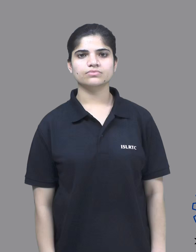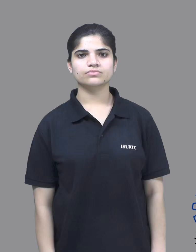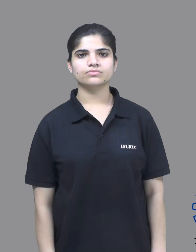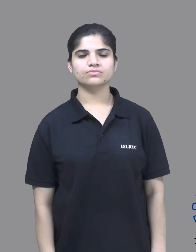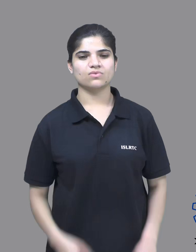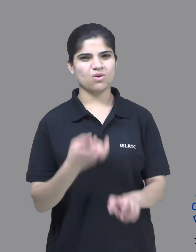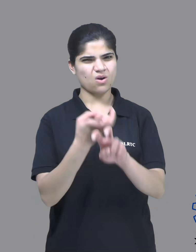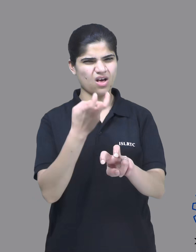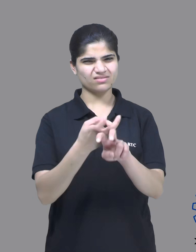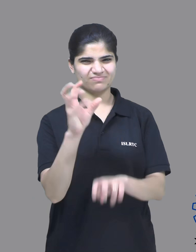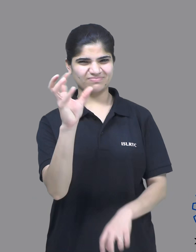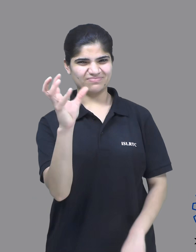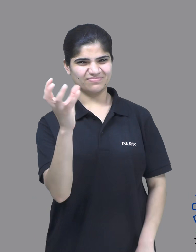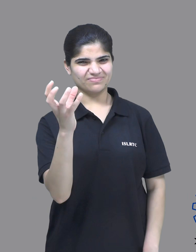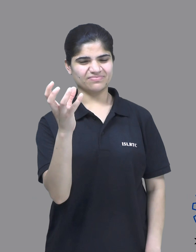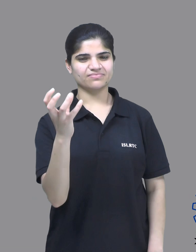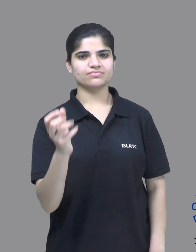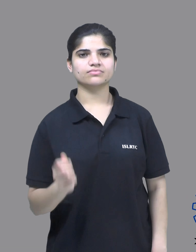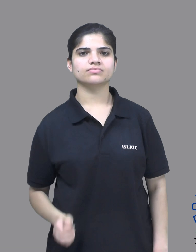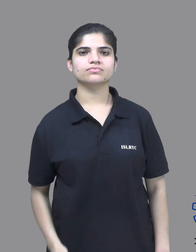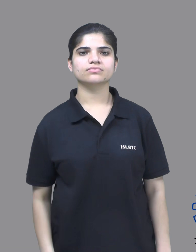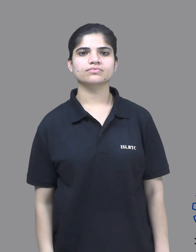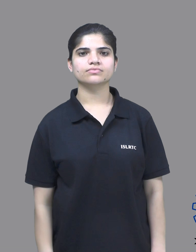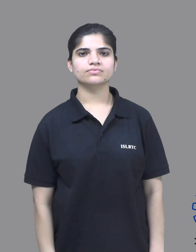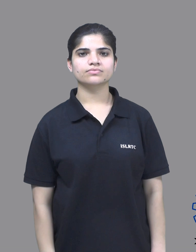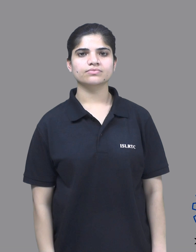Stone